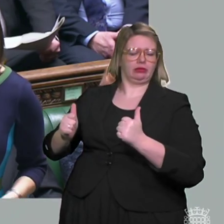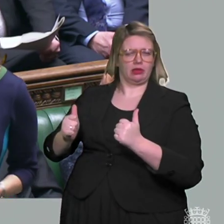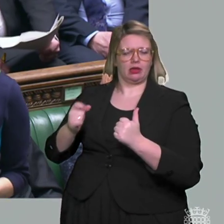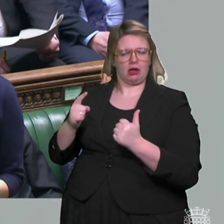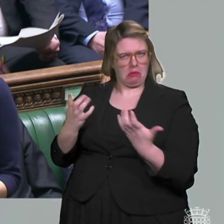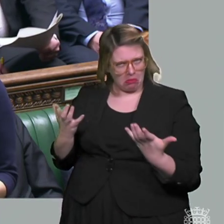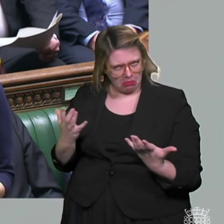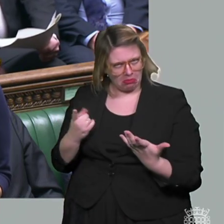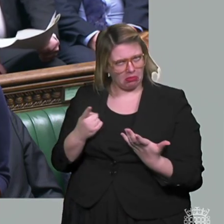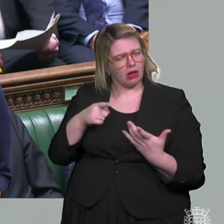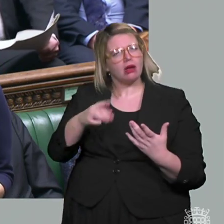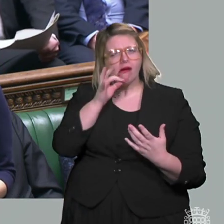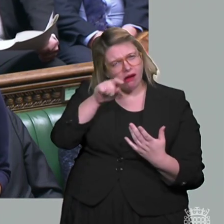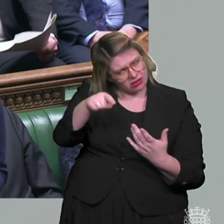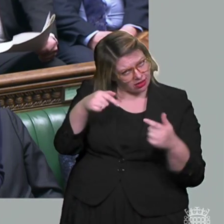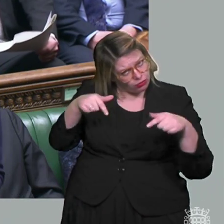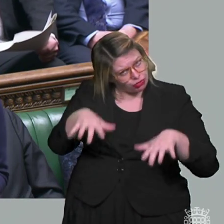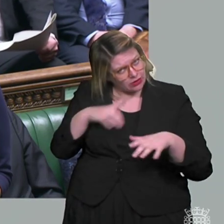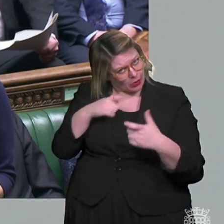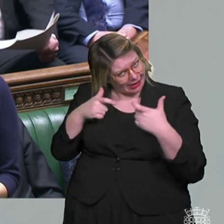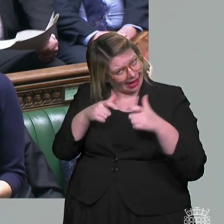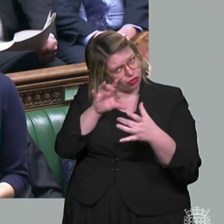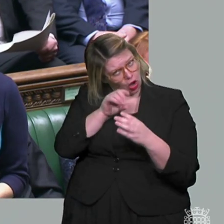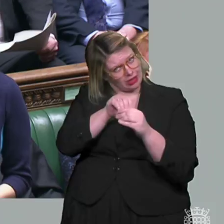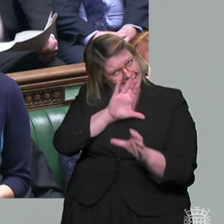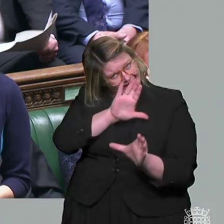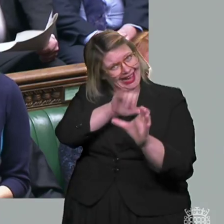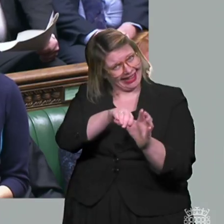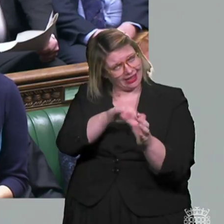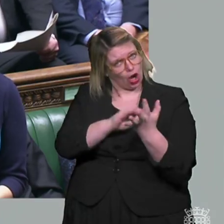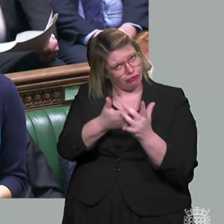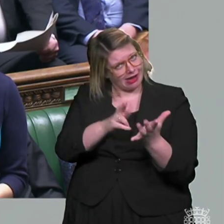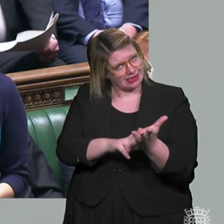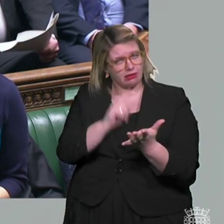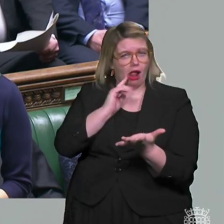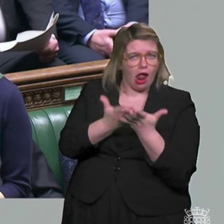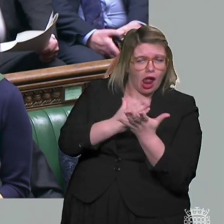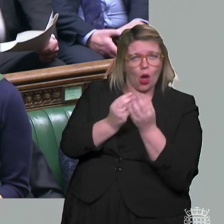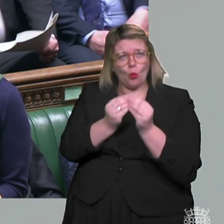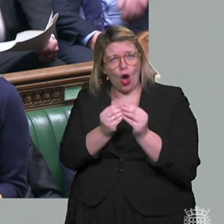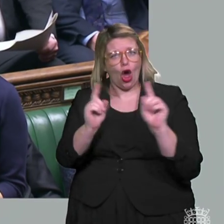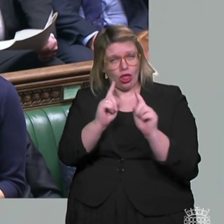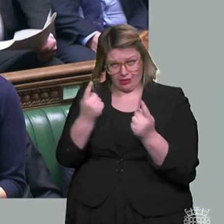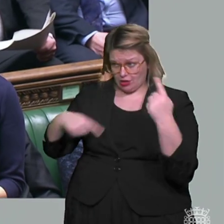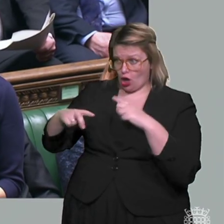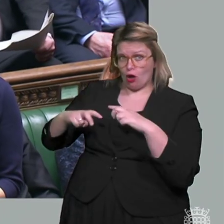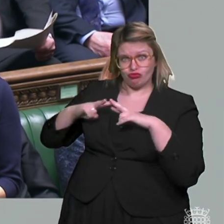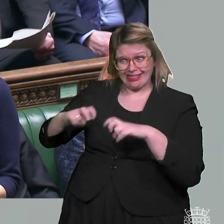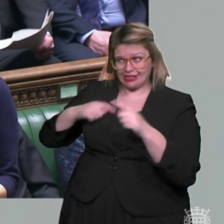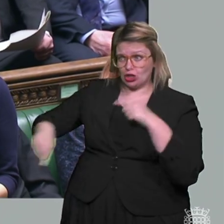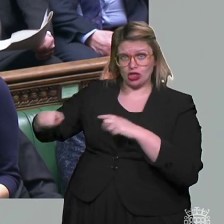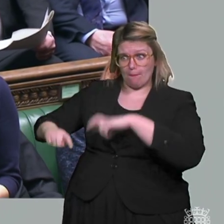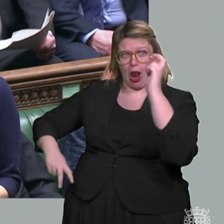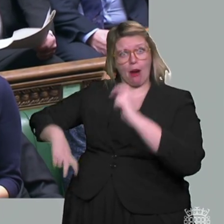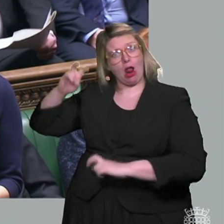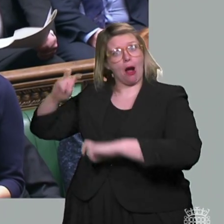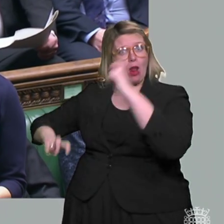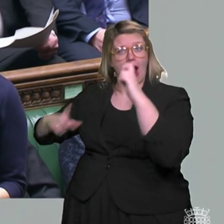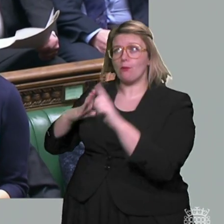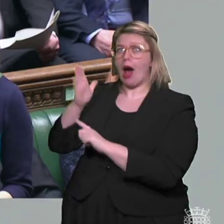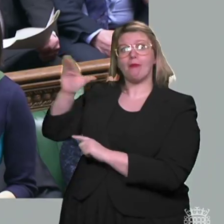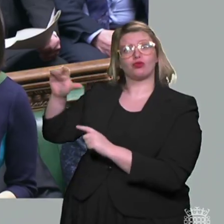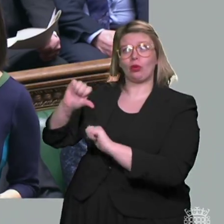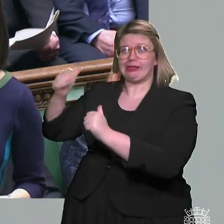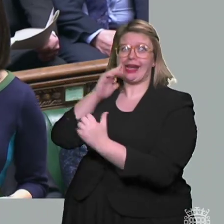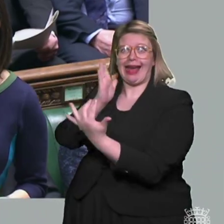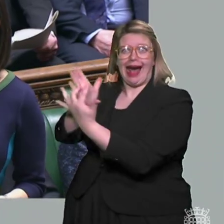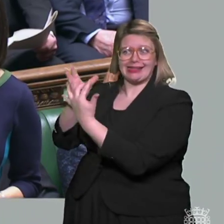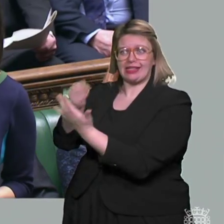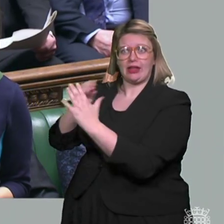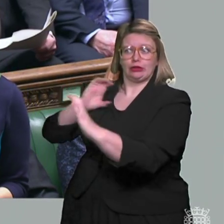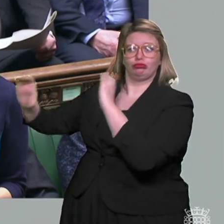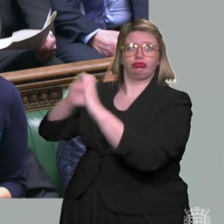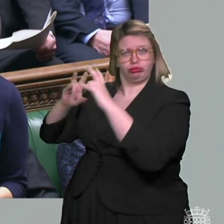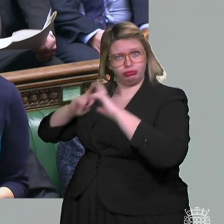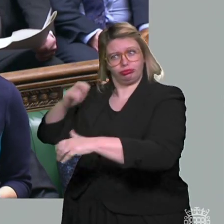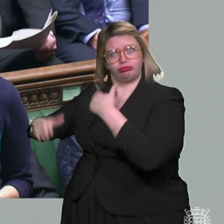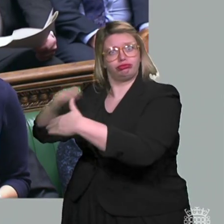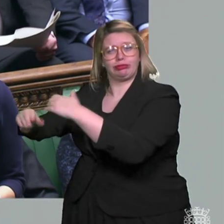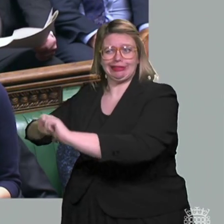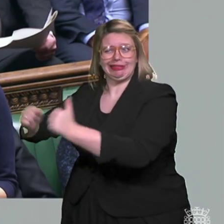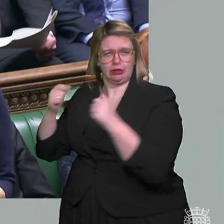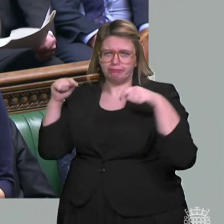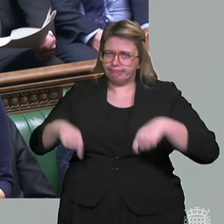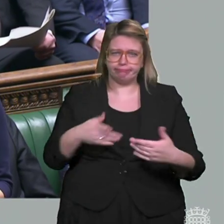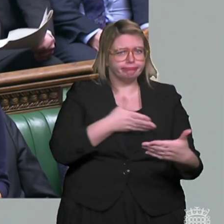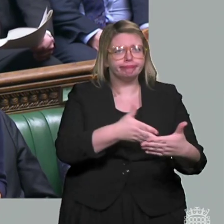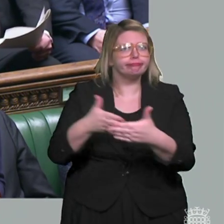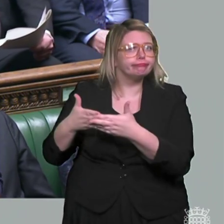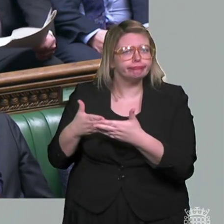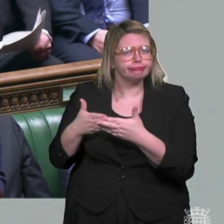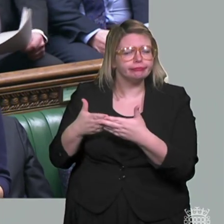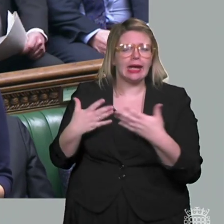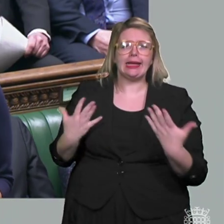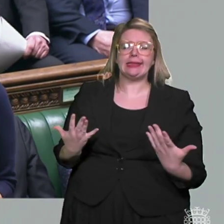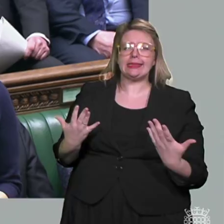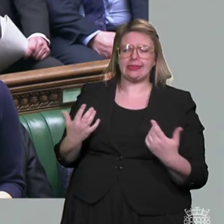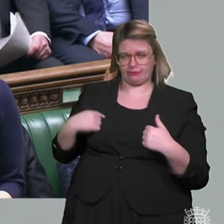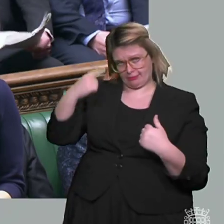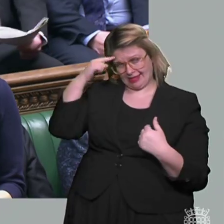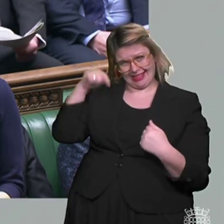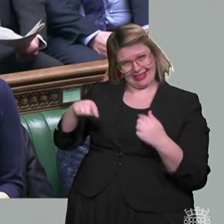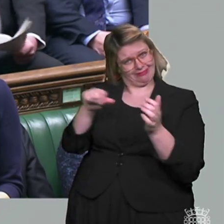While the Secretary of State dithers about whether association is value for money, researchers are leaving the UK for better opportunities abroad, where they can develop rich collaborations and enjoy freedom of movement.